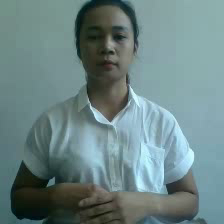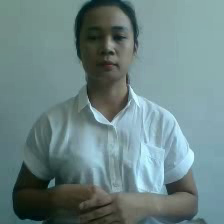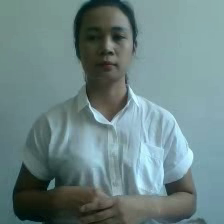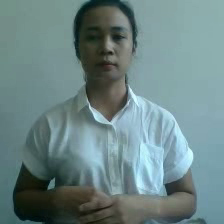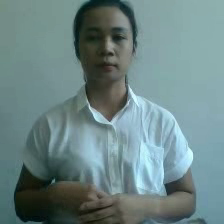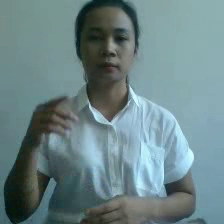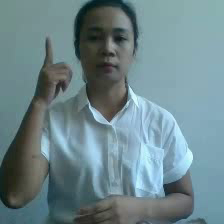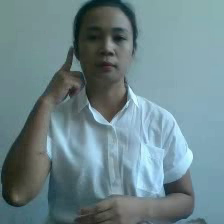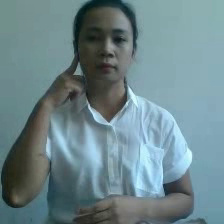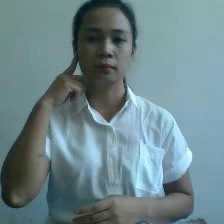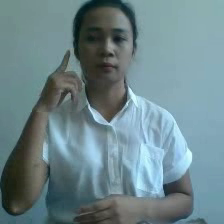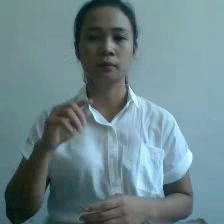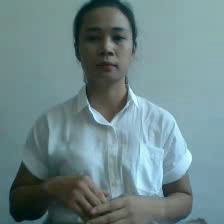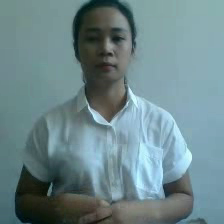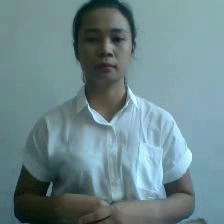Nghe